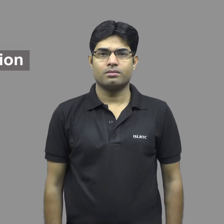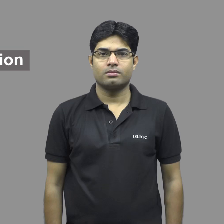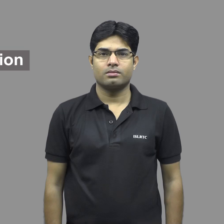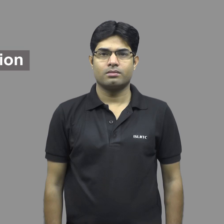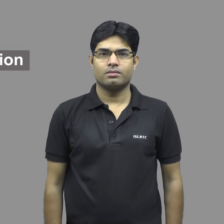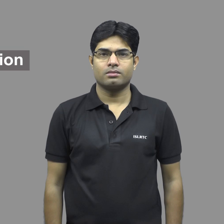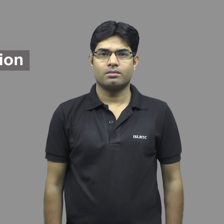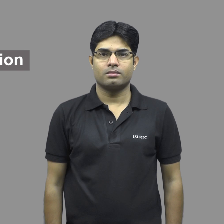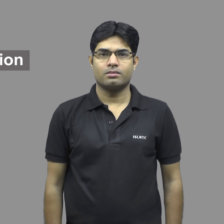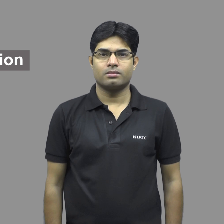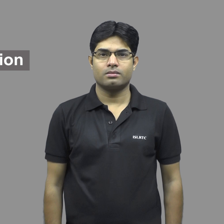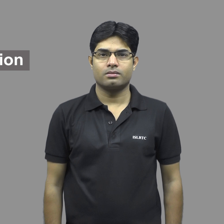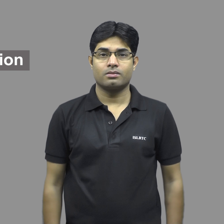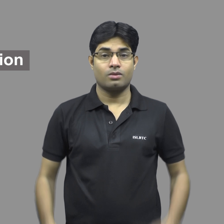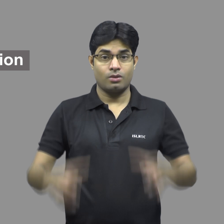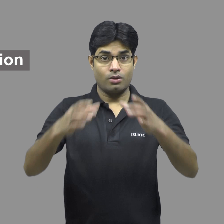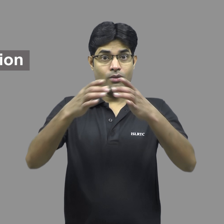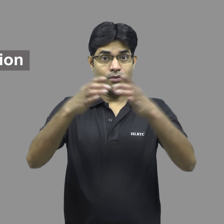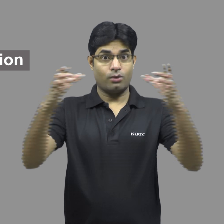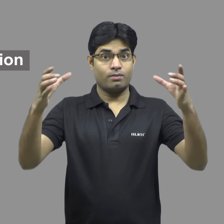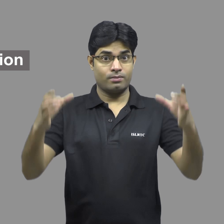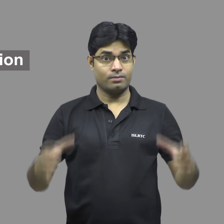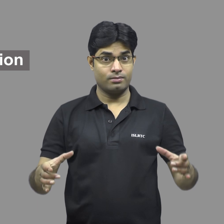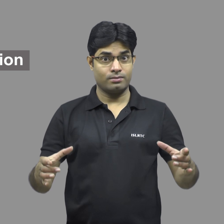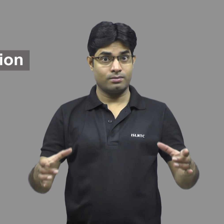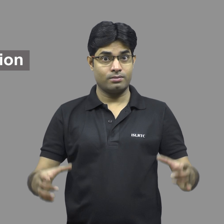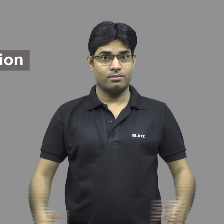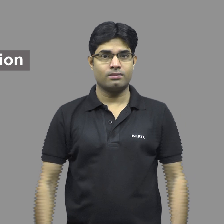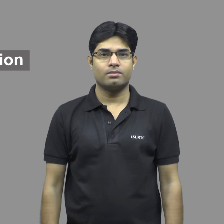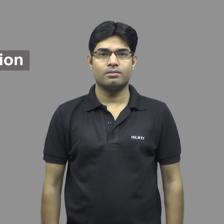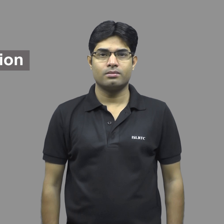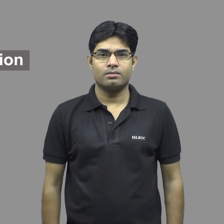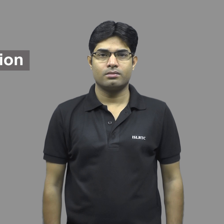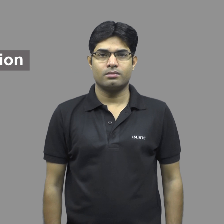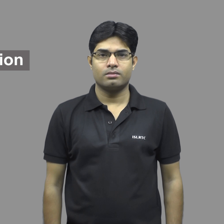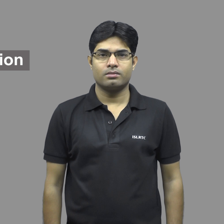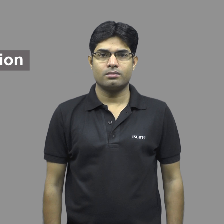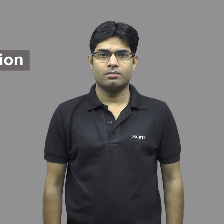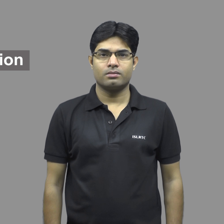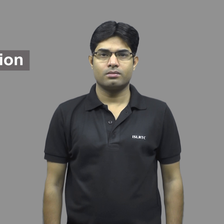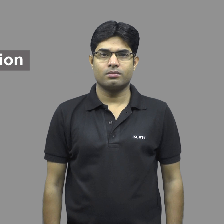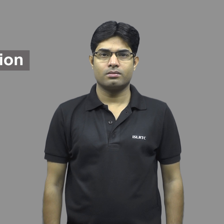Foundation (Organization)